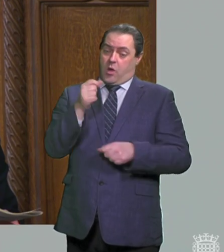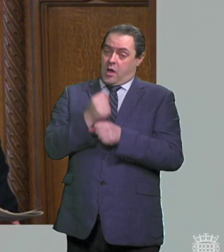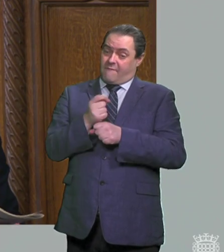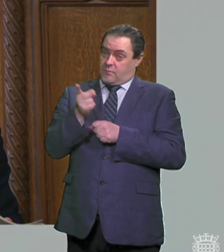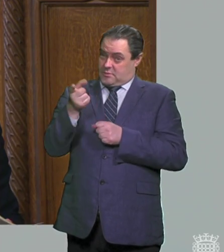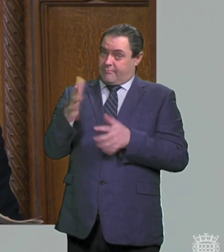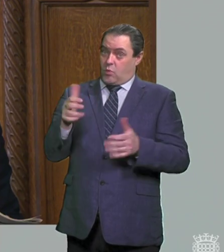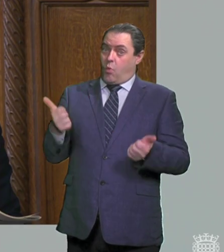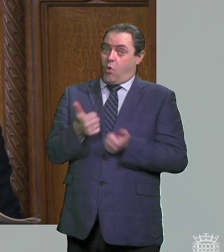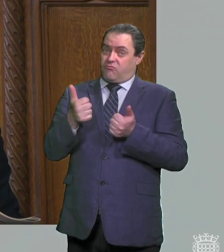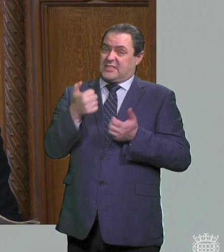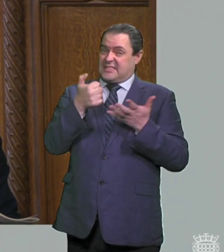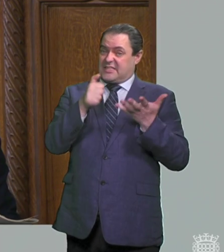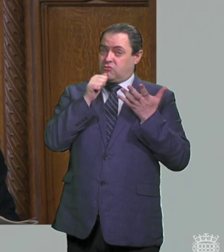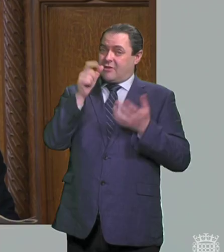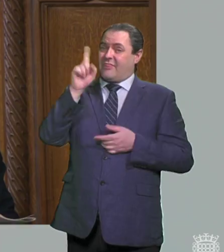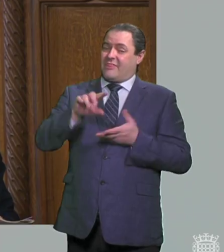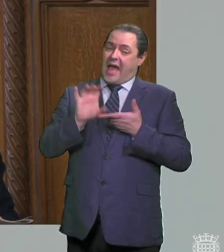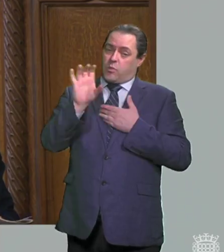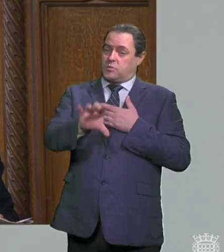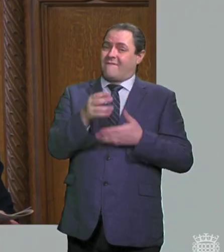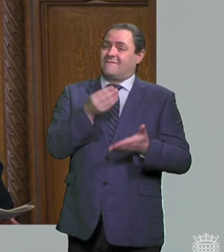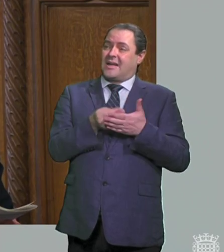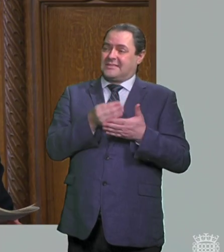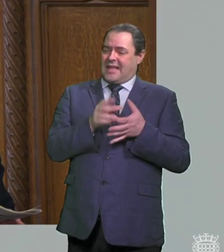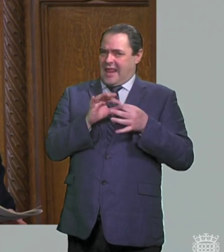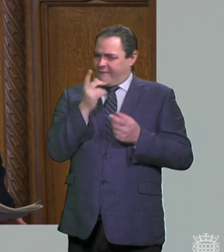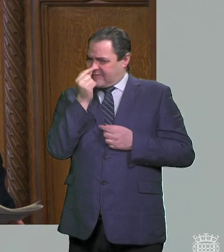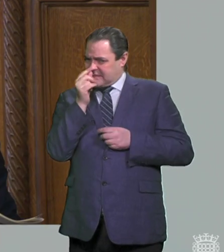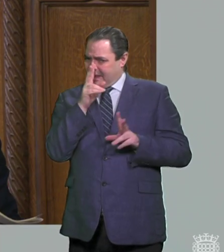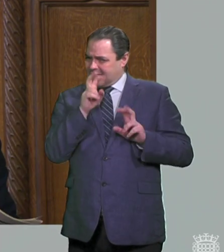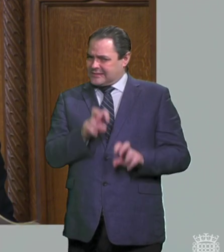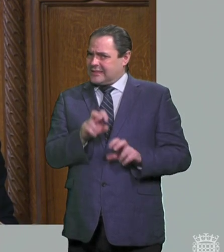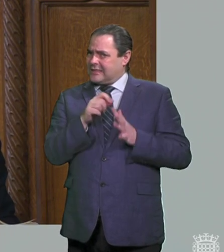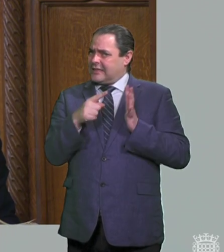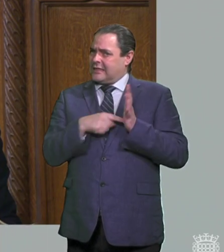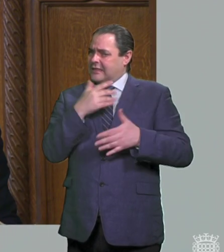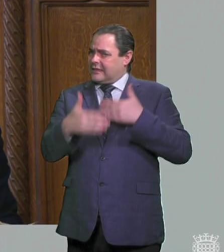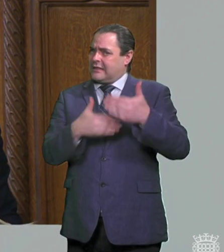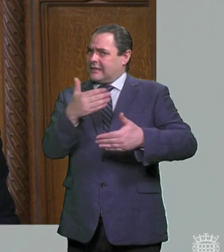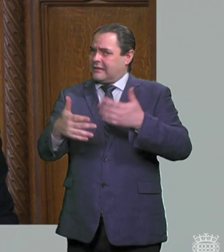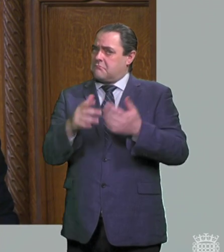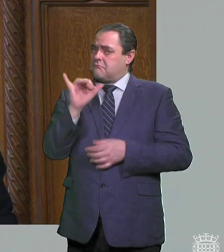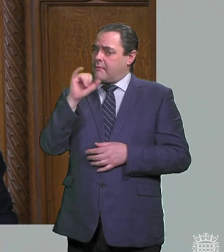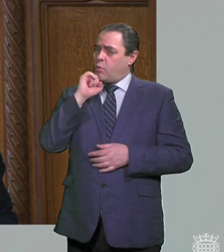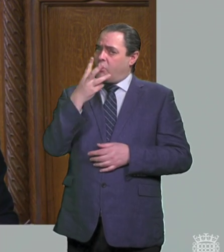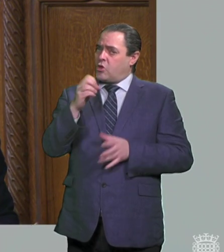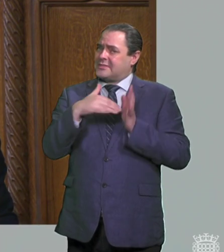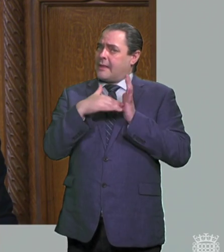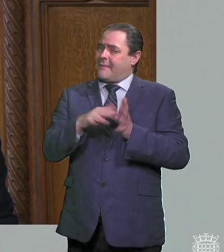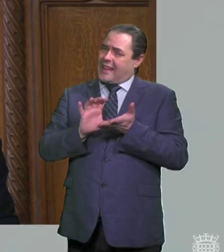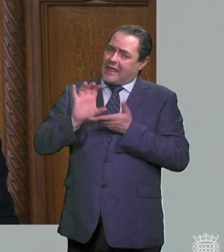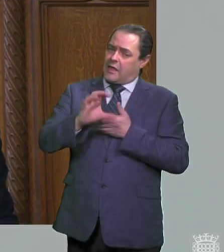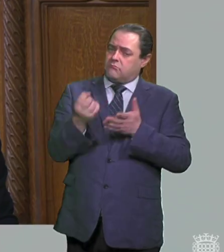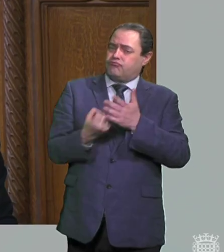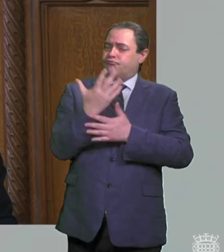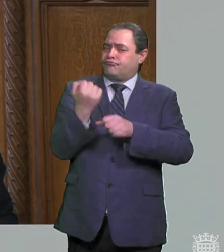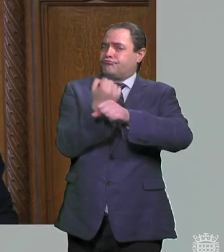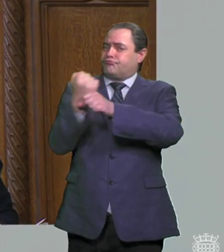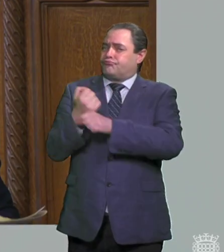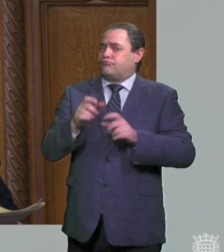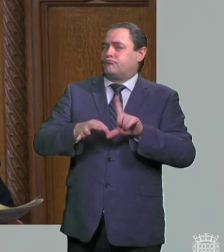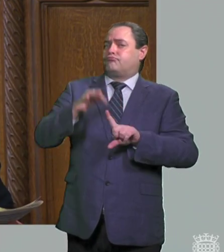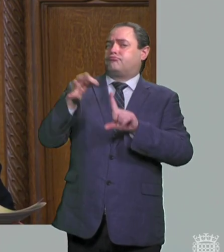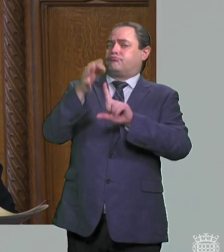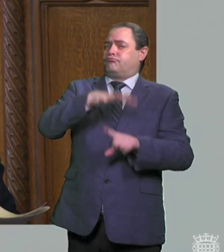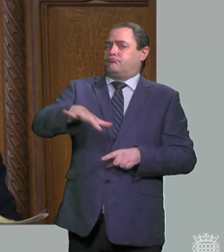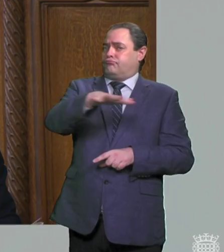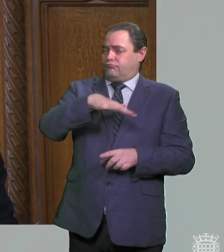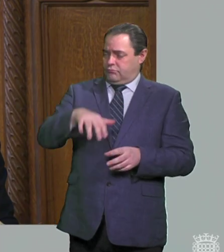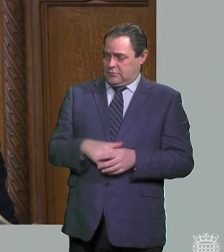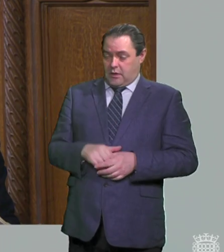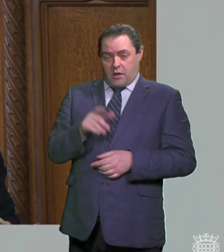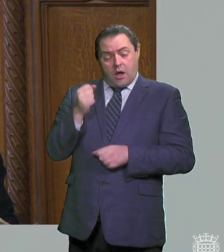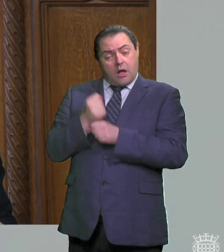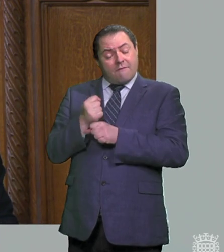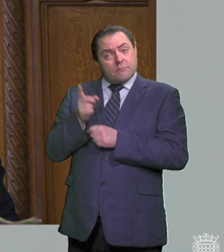The Government have already provided £600,000 in funding for a feasibility project, with a view to delivering a £30 million regeneration package for those areas.